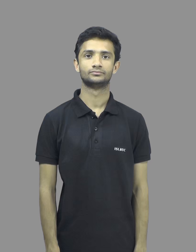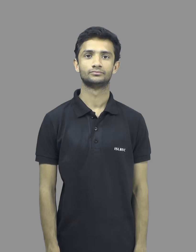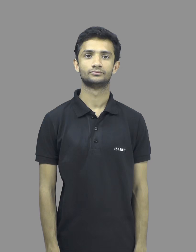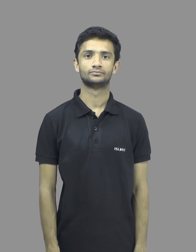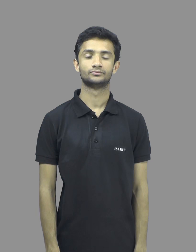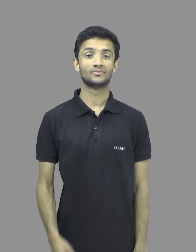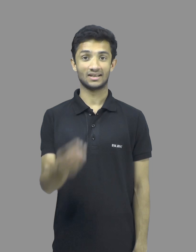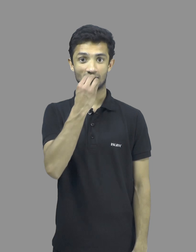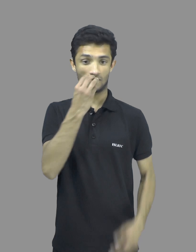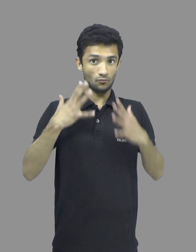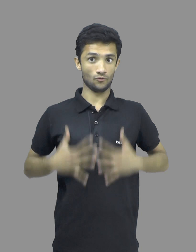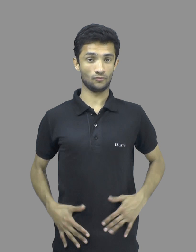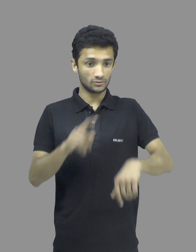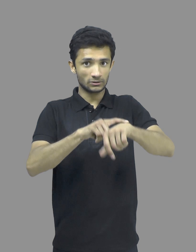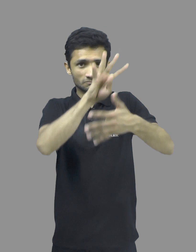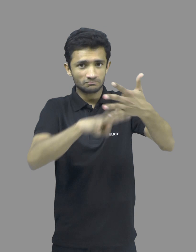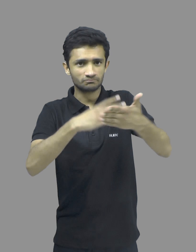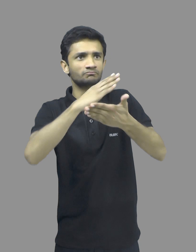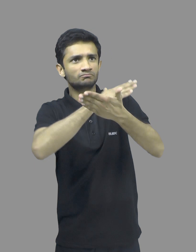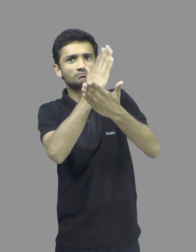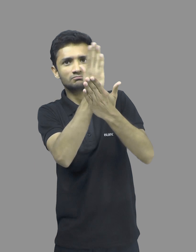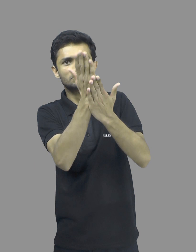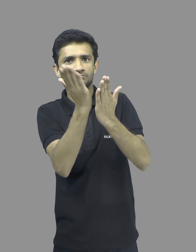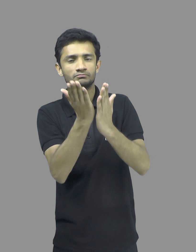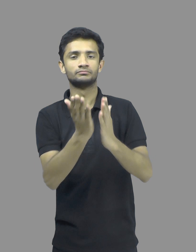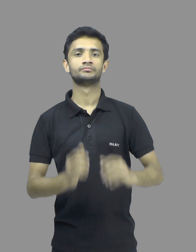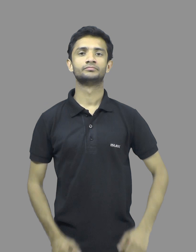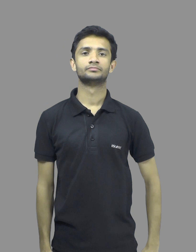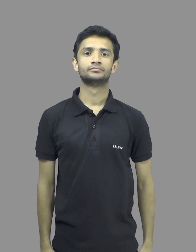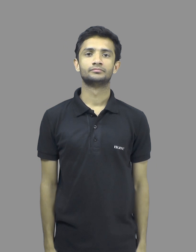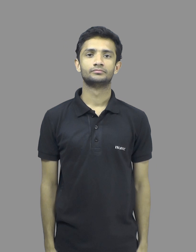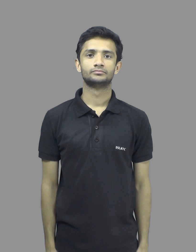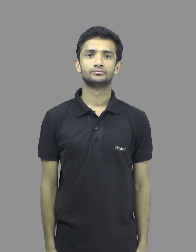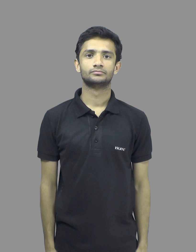Diet